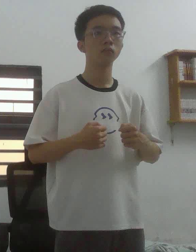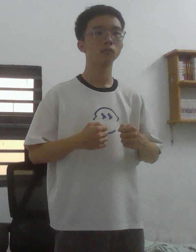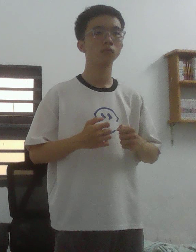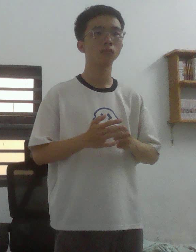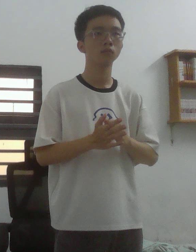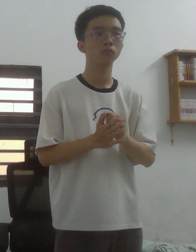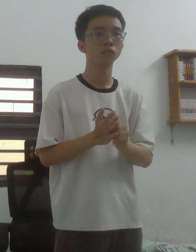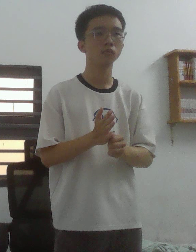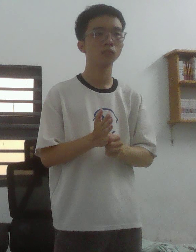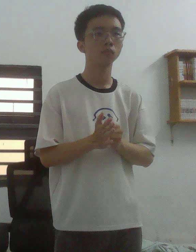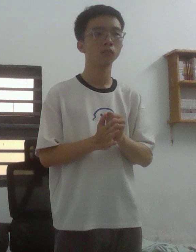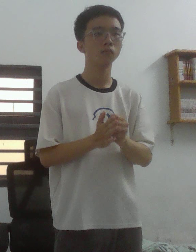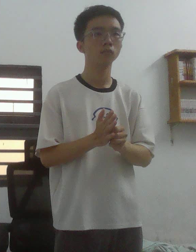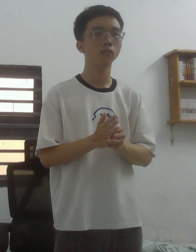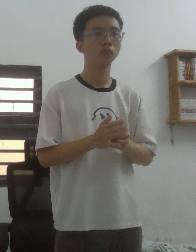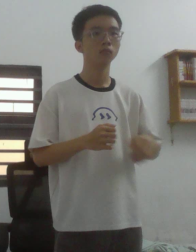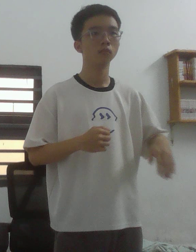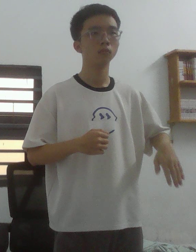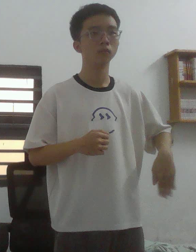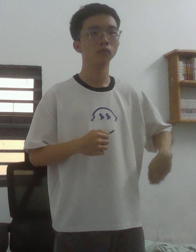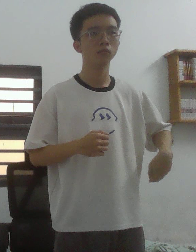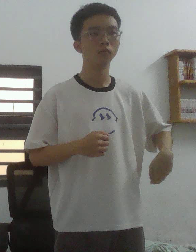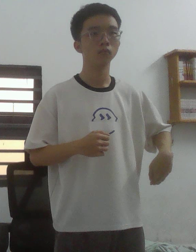thang sau